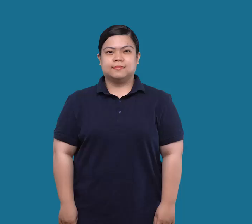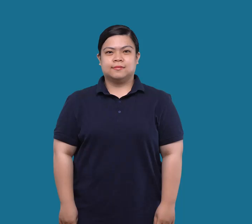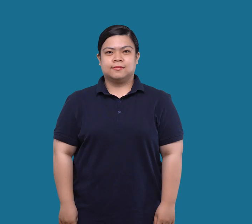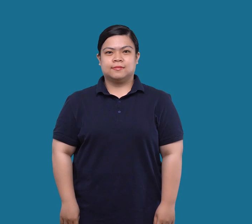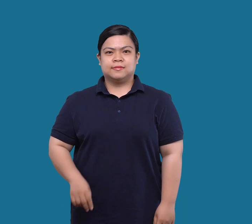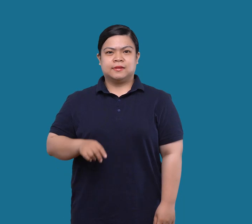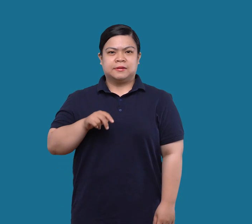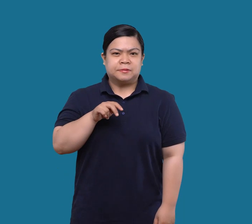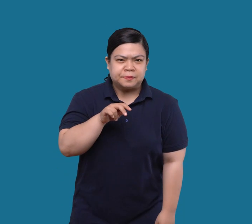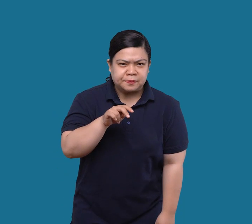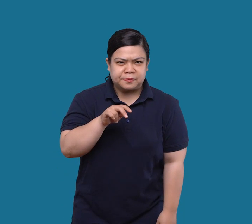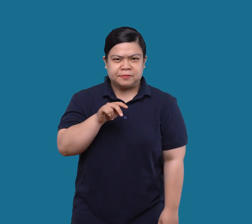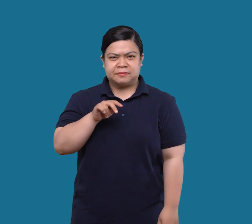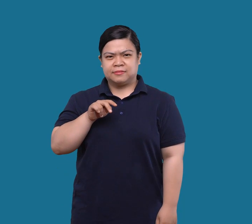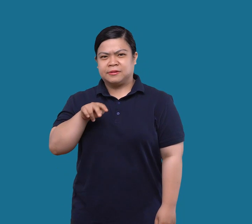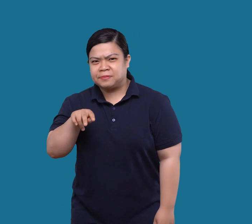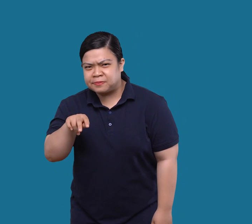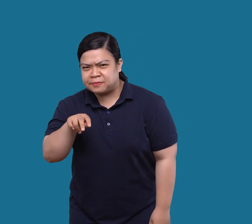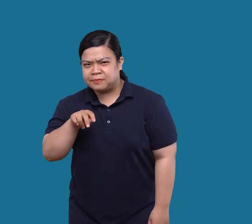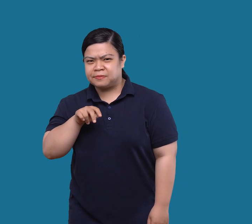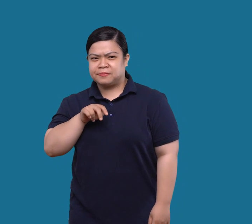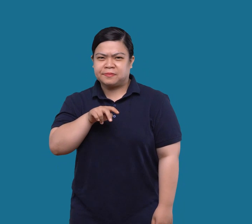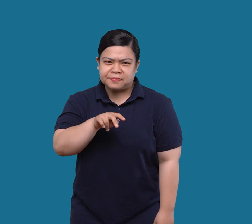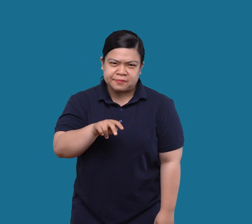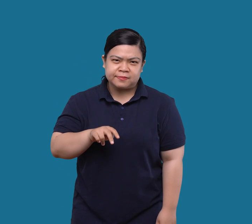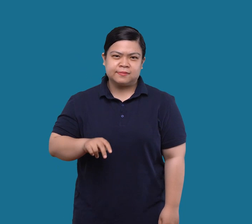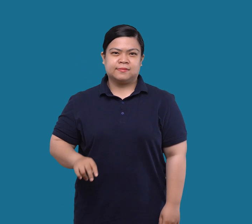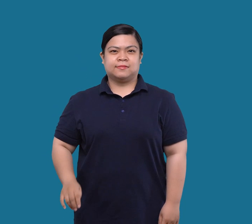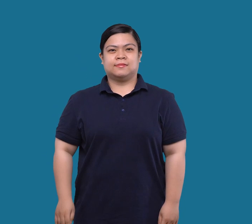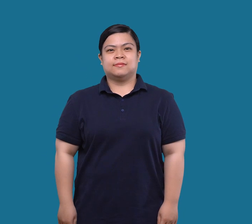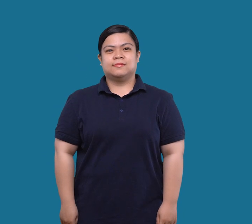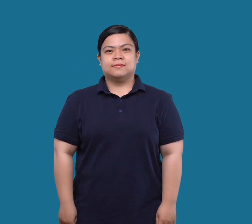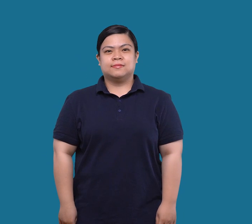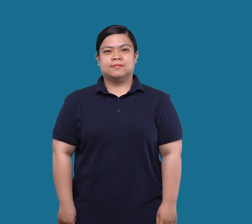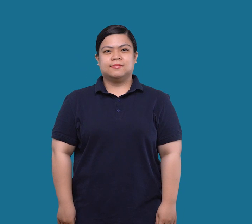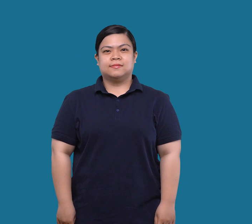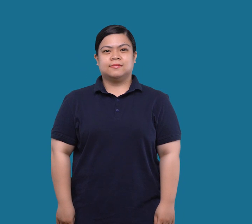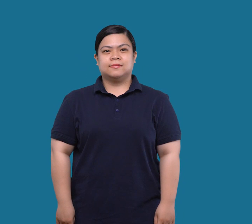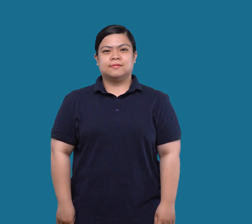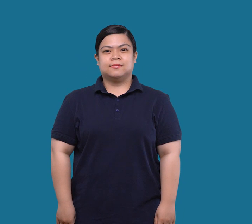ngập ngừng